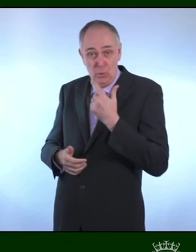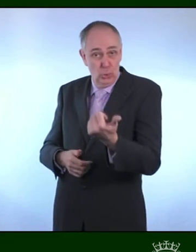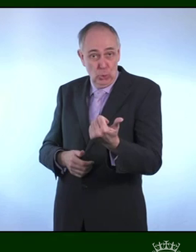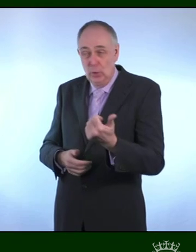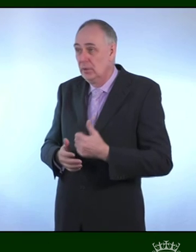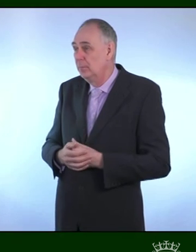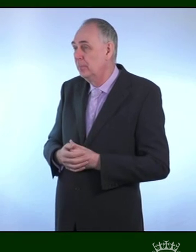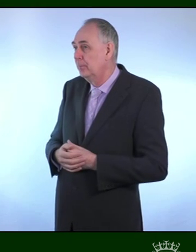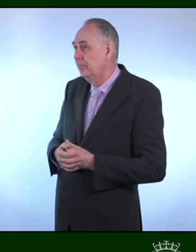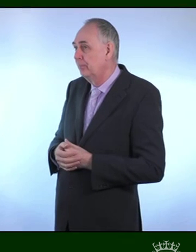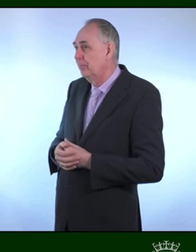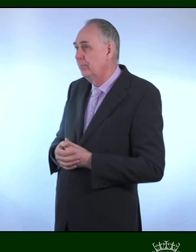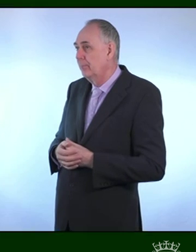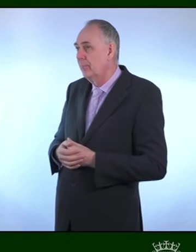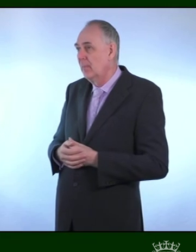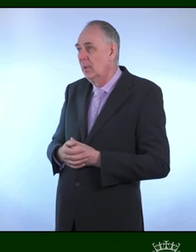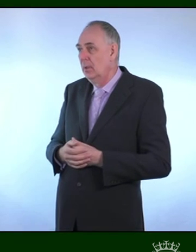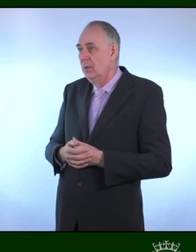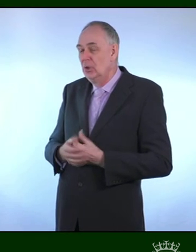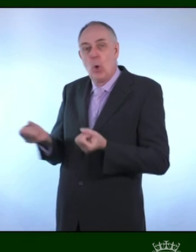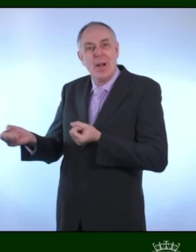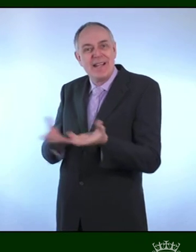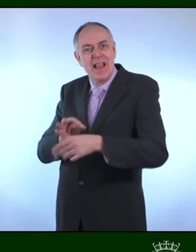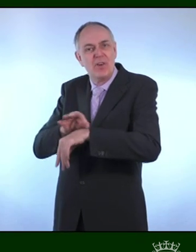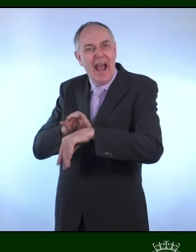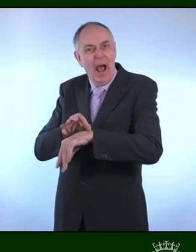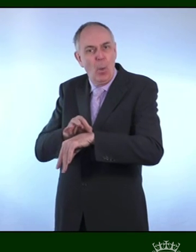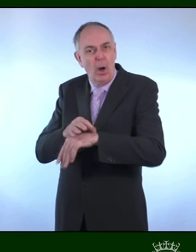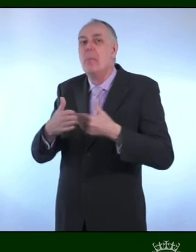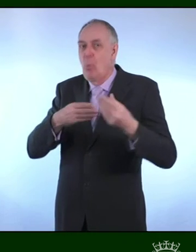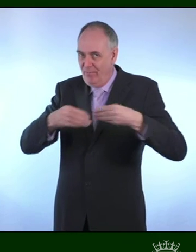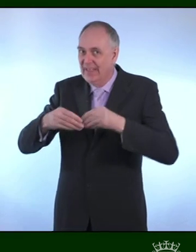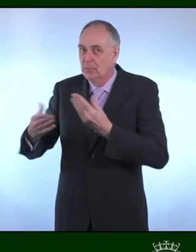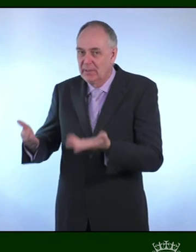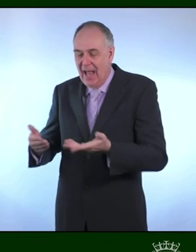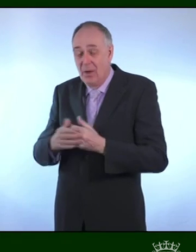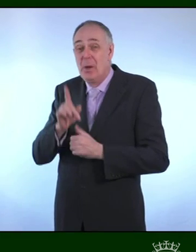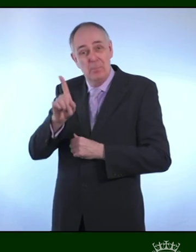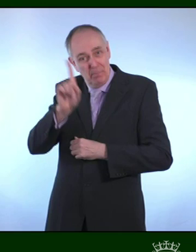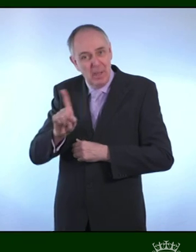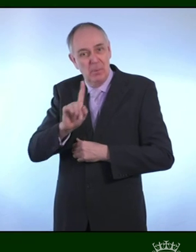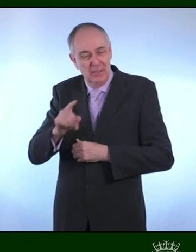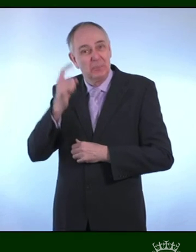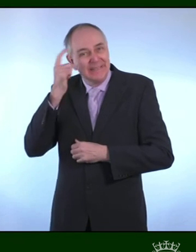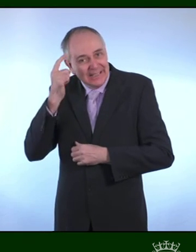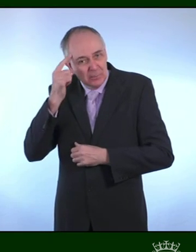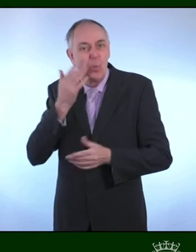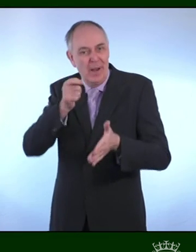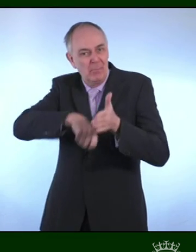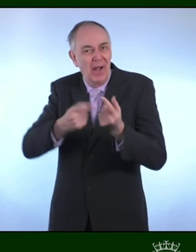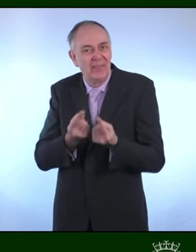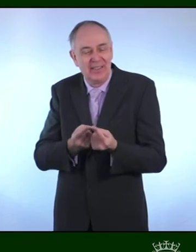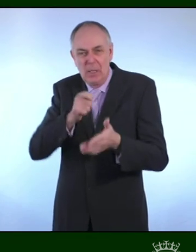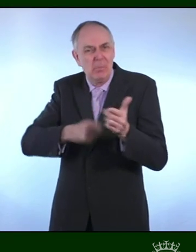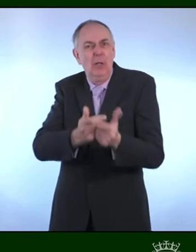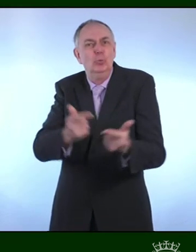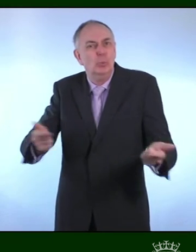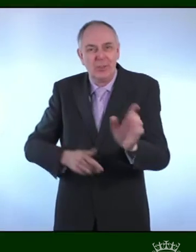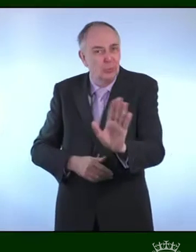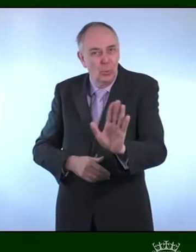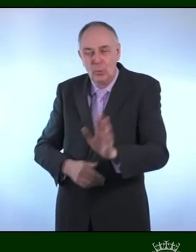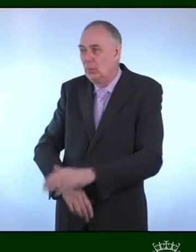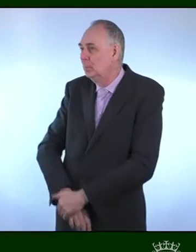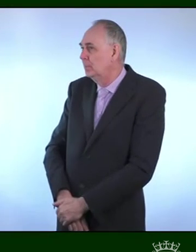We have relaxed delivery hours, but it is very important that in their shopping everybody acts reasonably and considerately of other people.